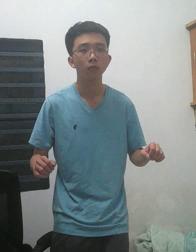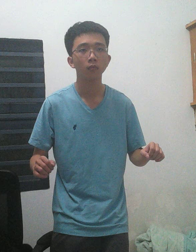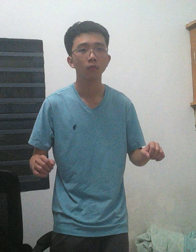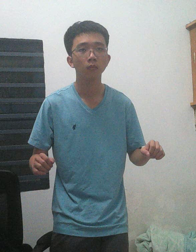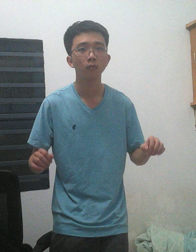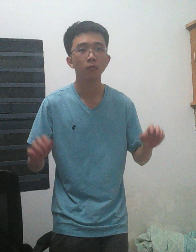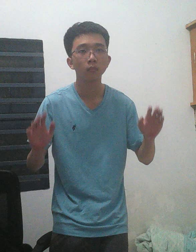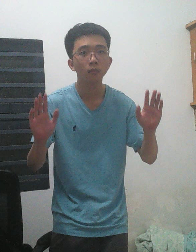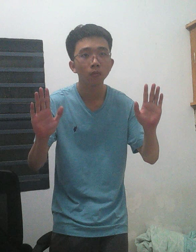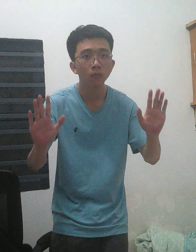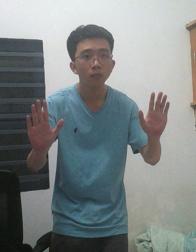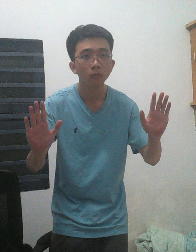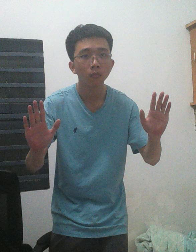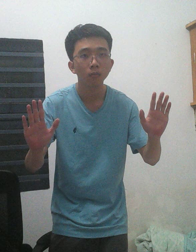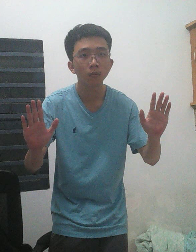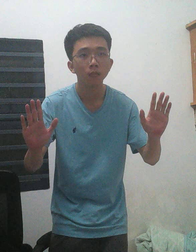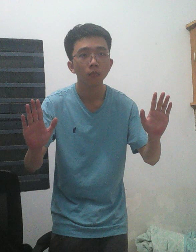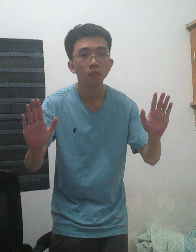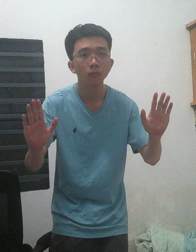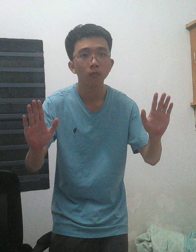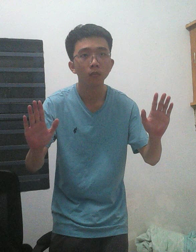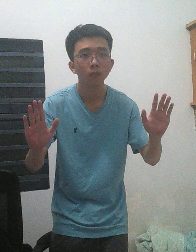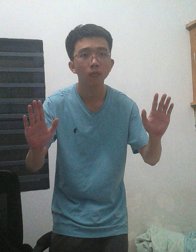dung lai